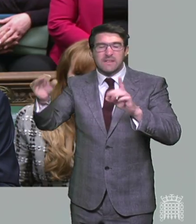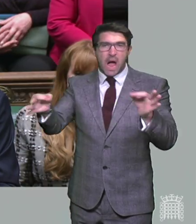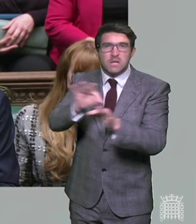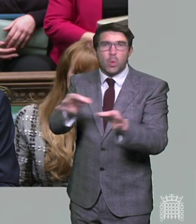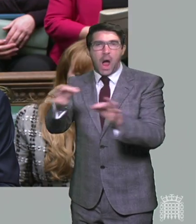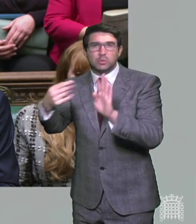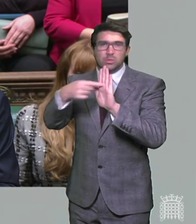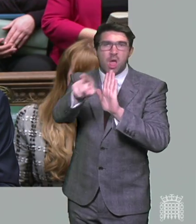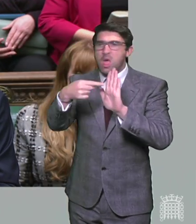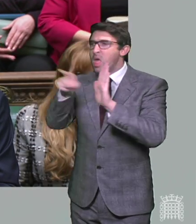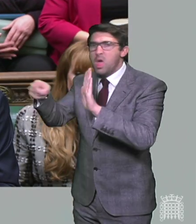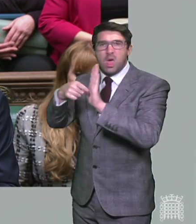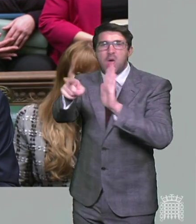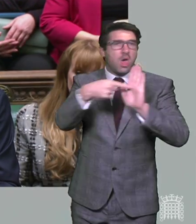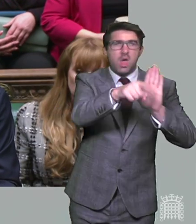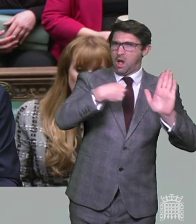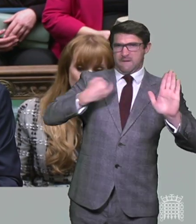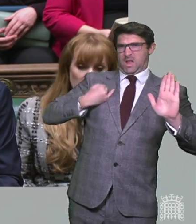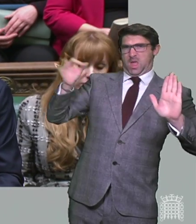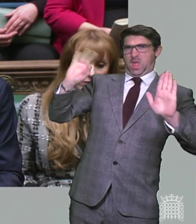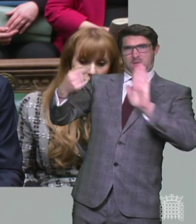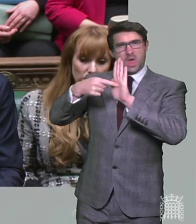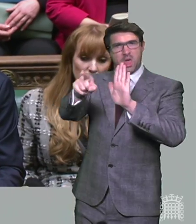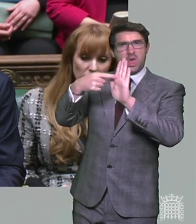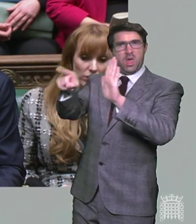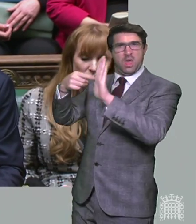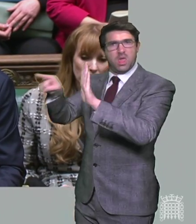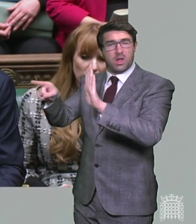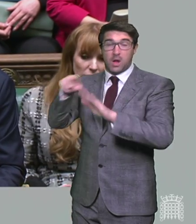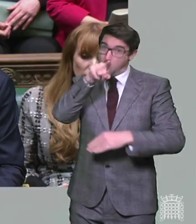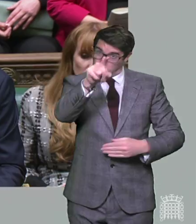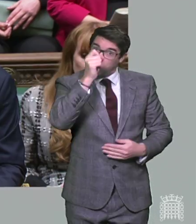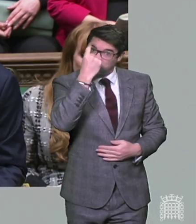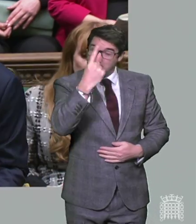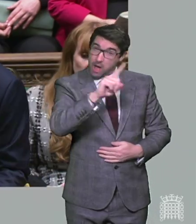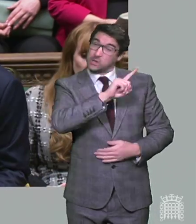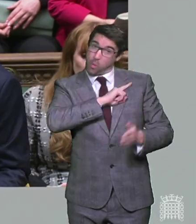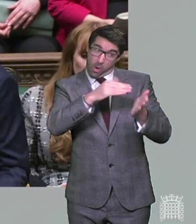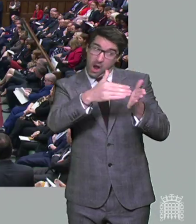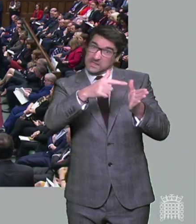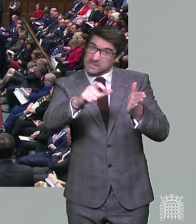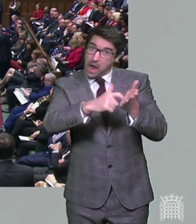Does the Prime Minister understand why Zach and Rebecca are completely furious with her?